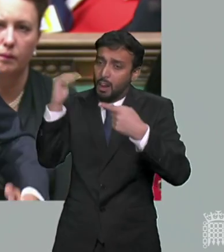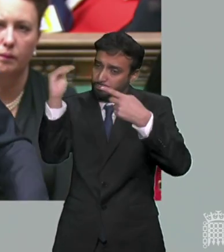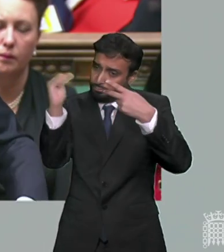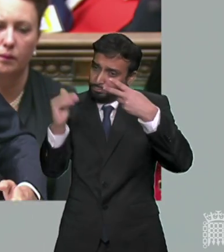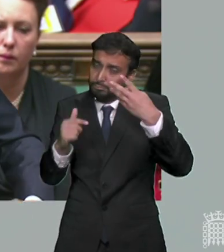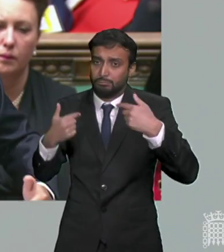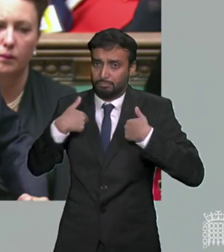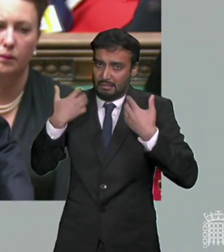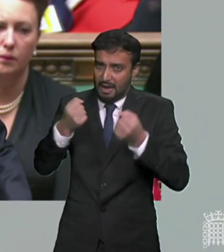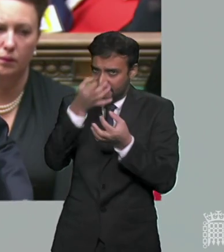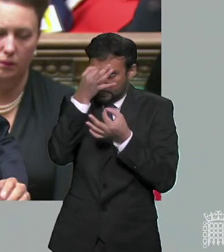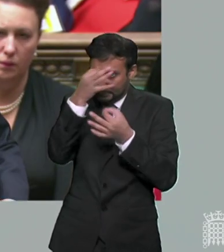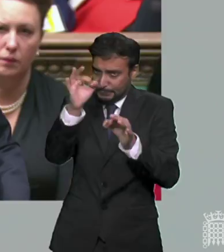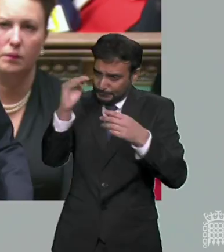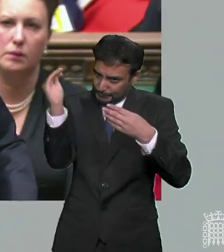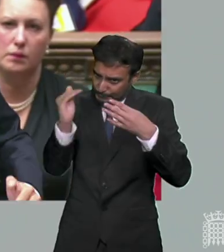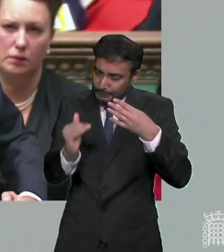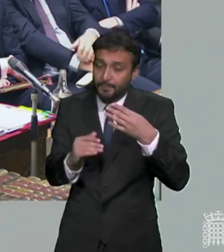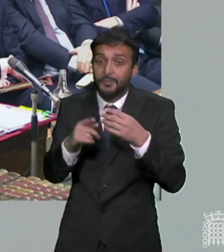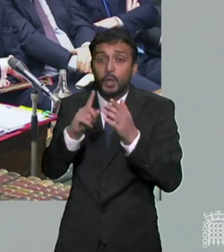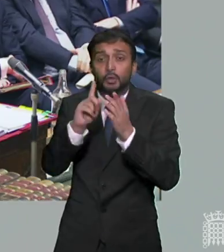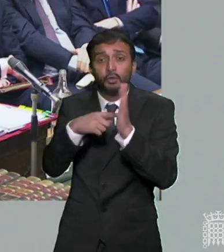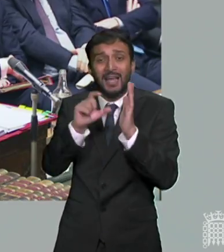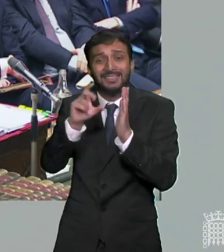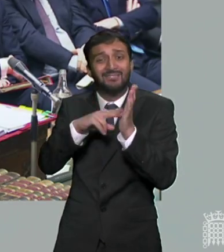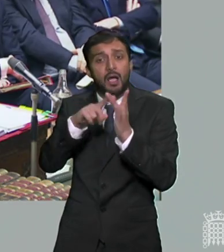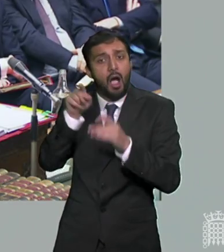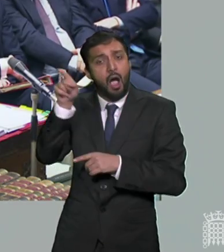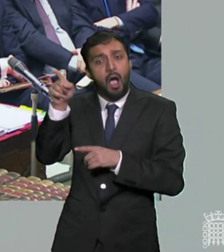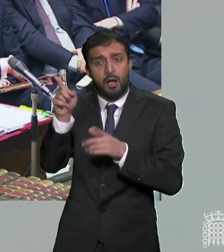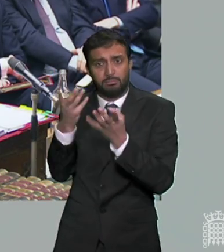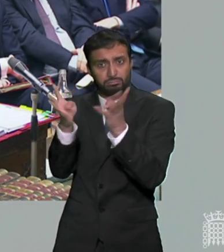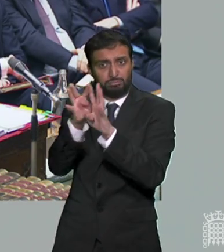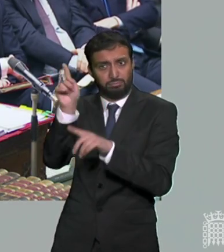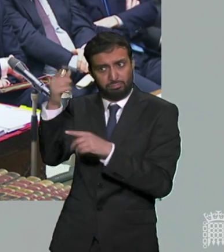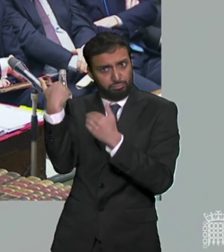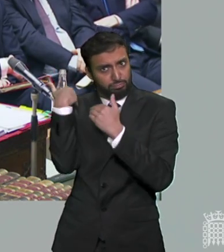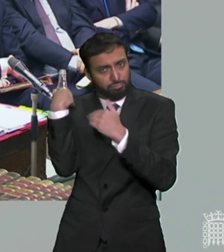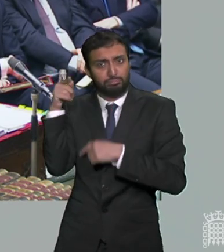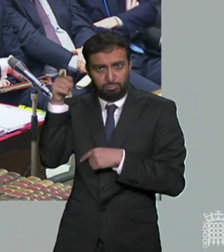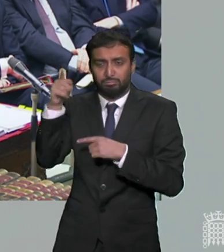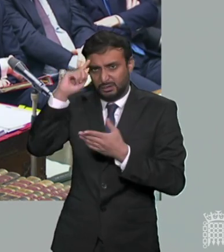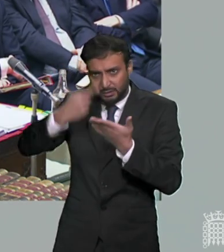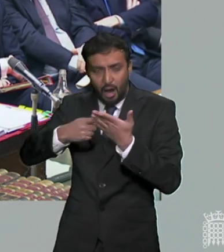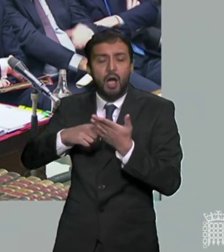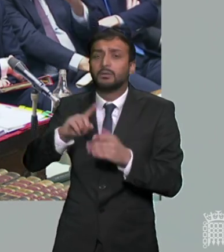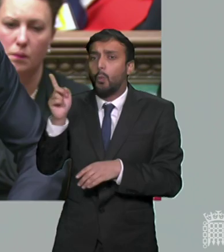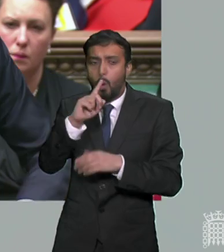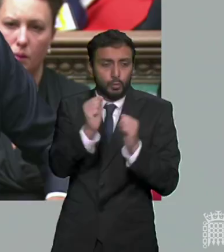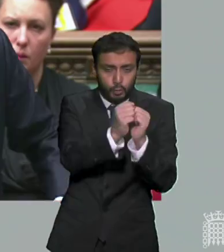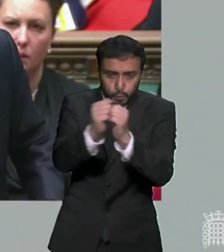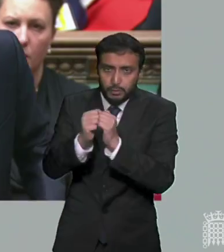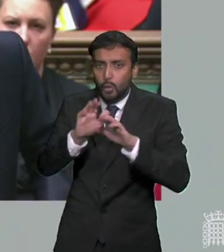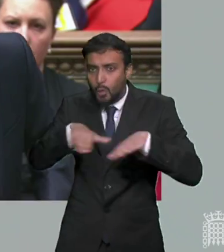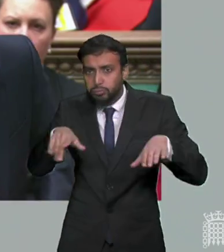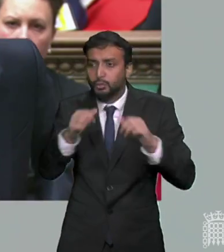An independent body, the Joint Committee on Vaccination and Immunisation, determines in which age groups the vaccine is recommended for use as part of the vaccination programme.